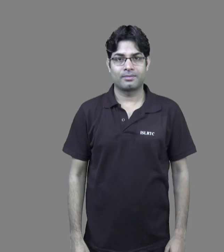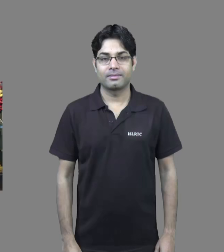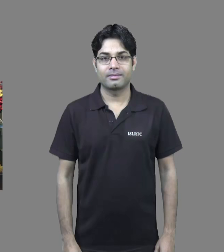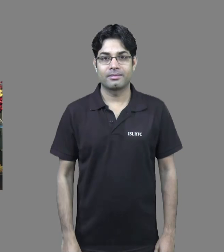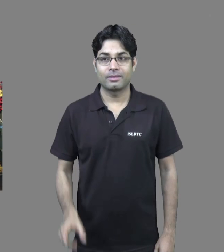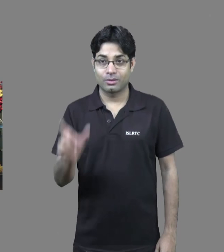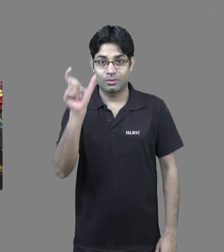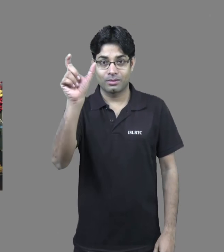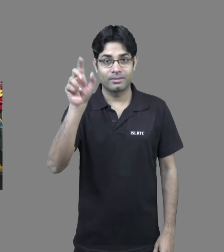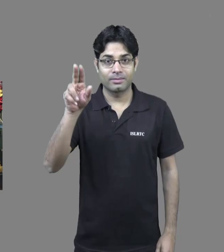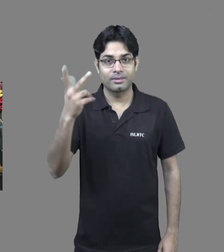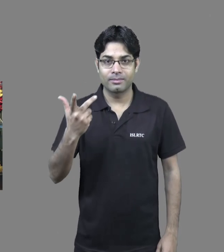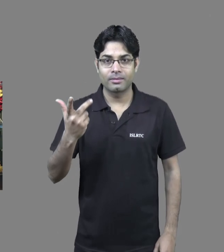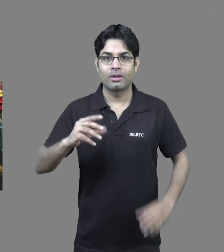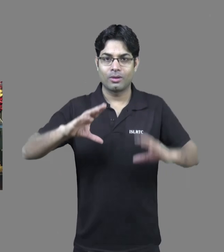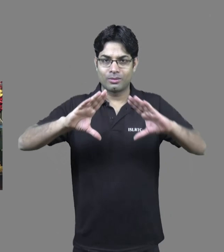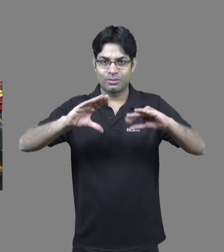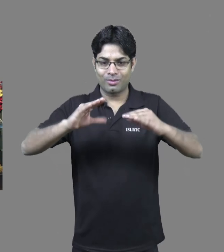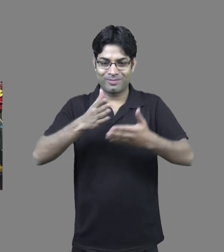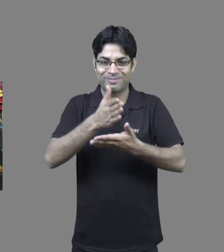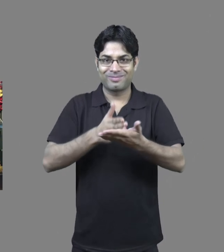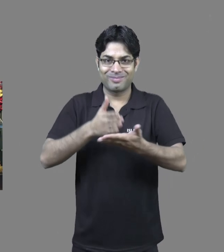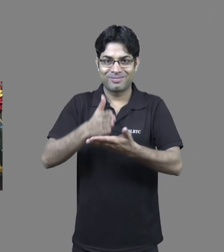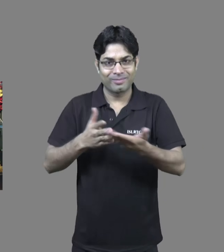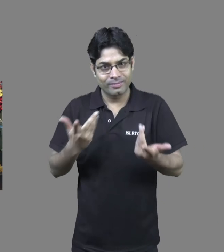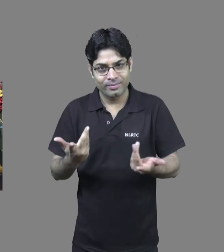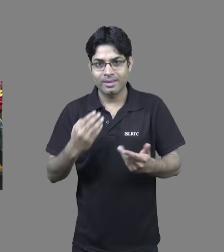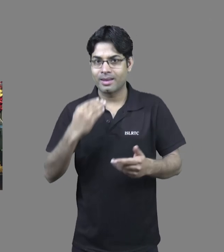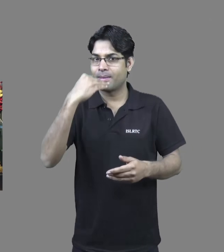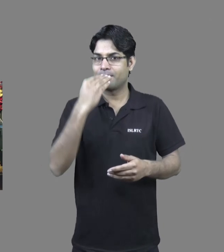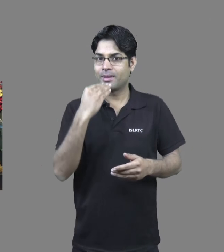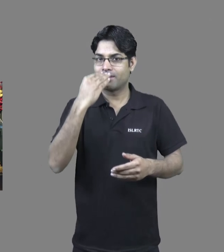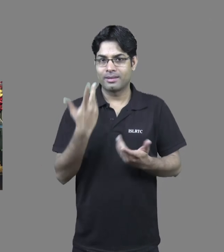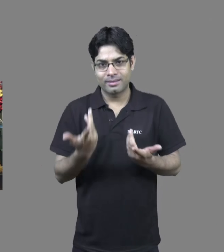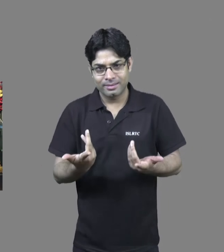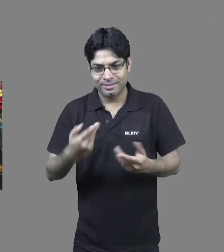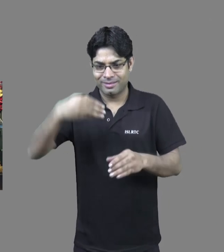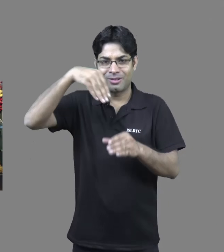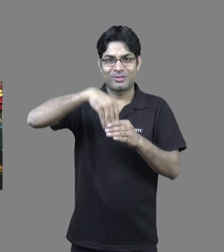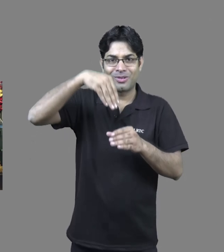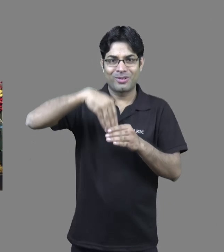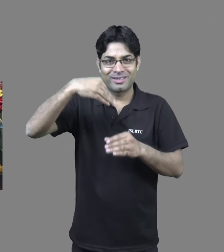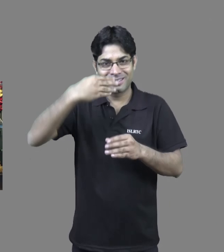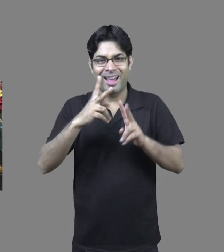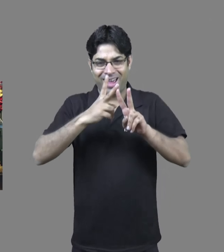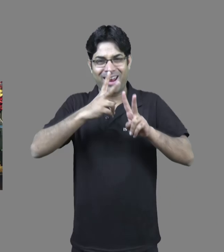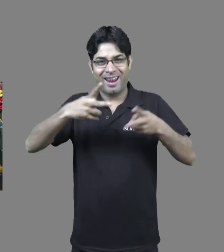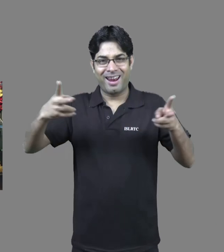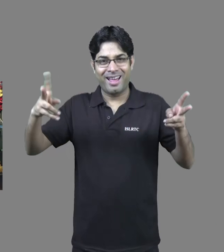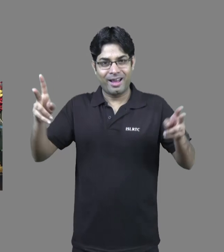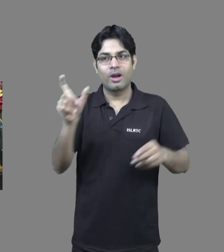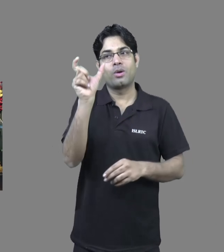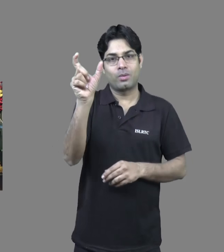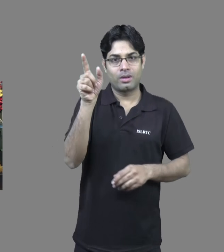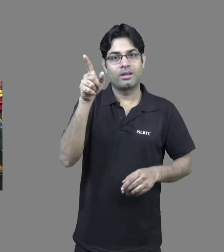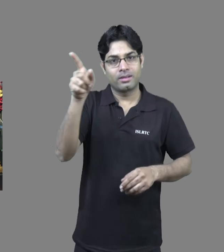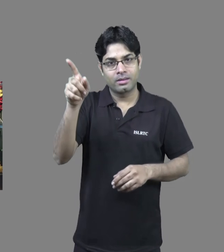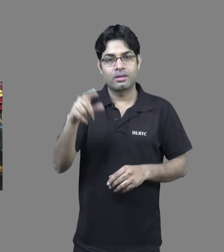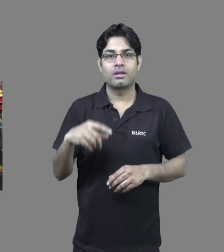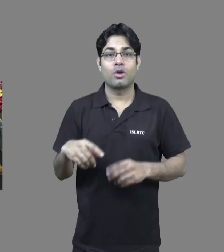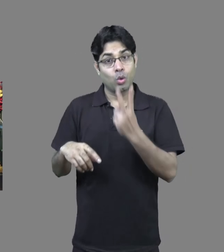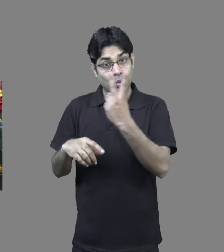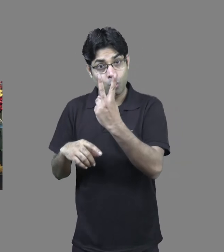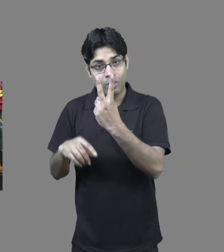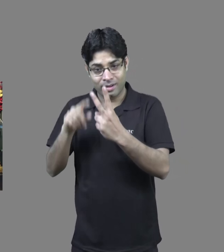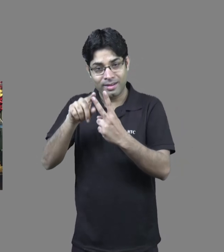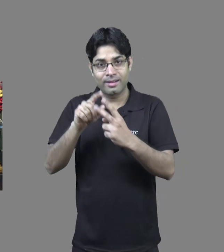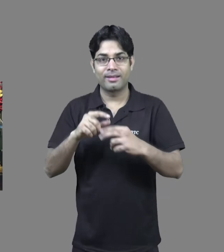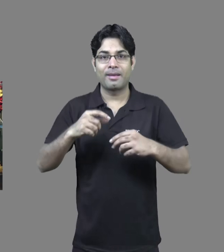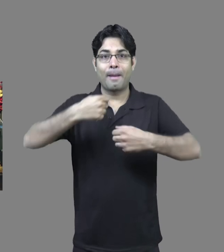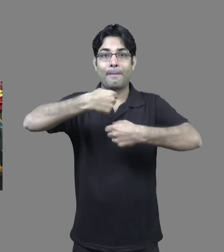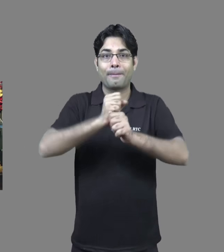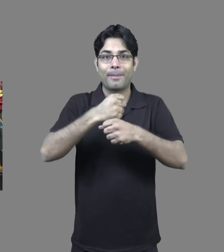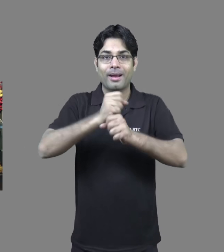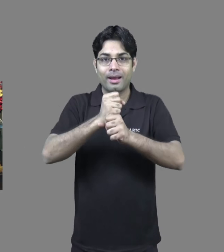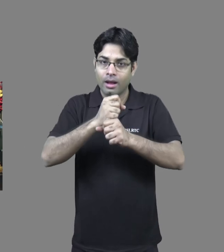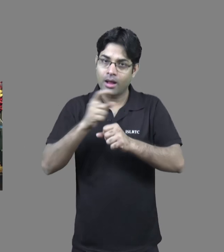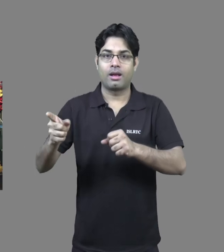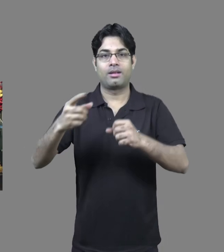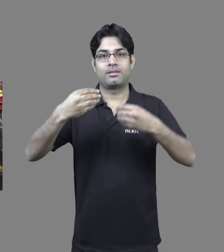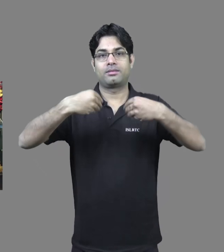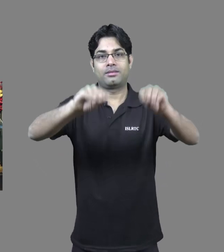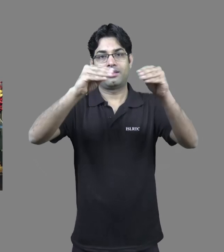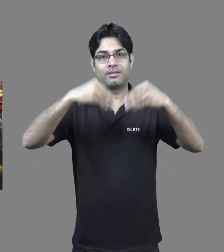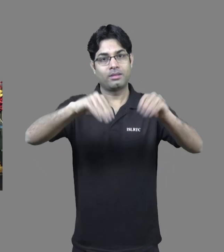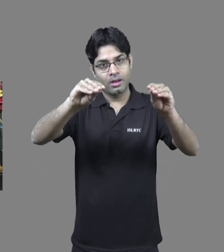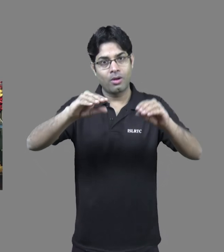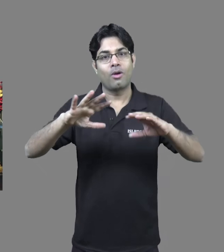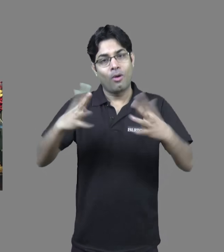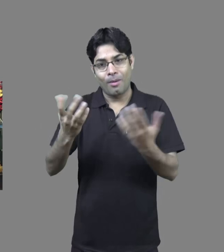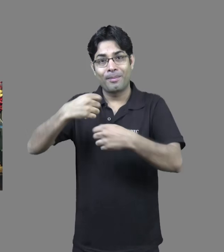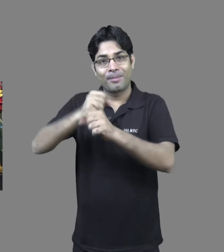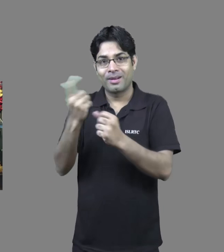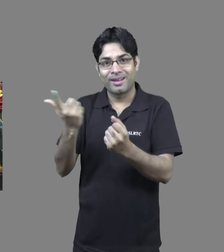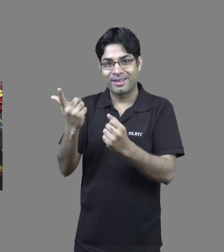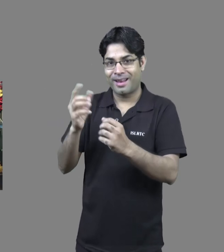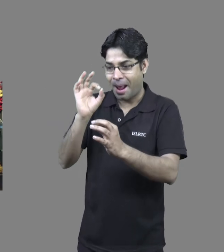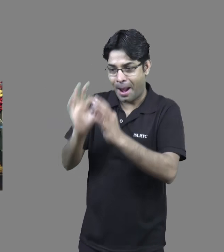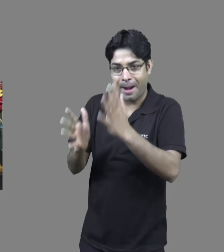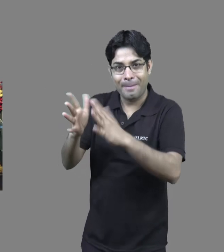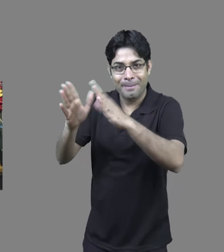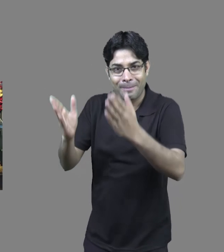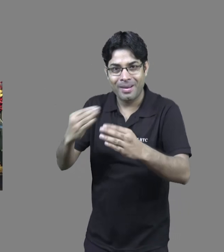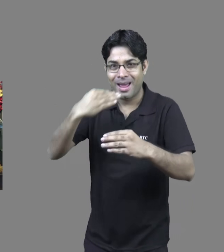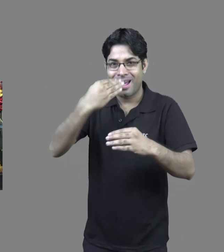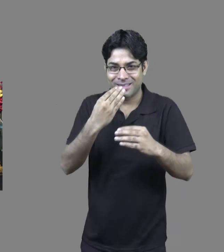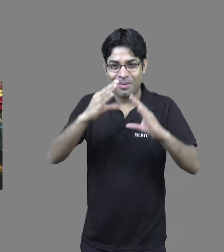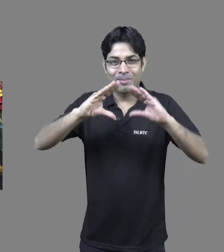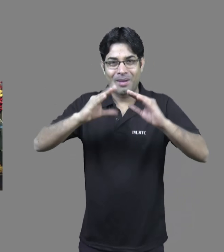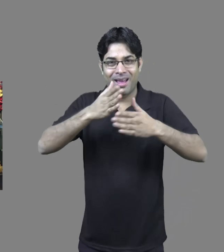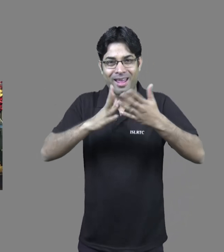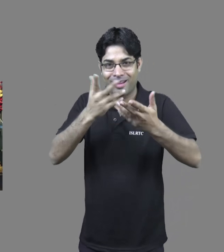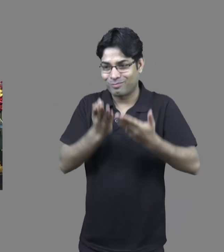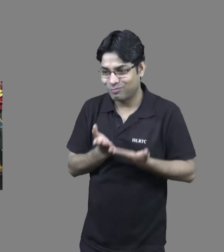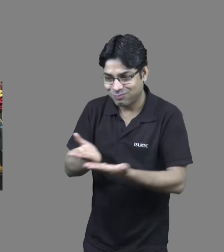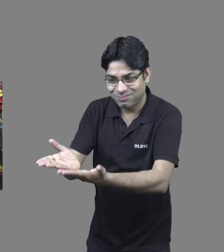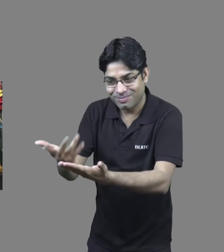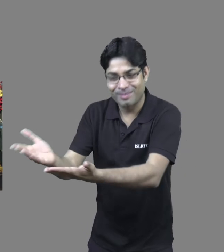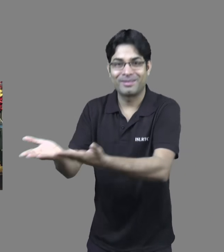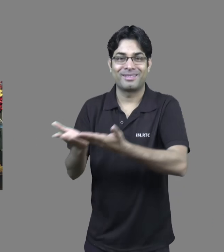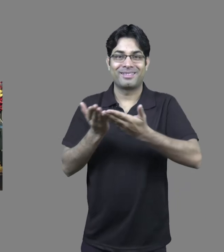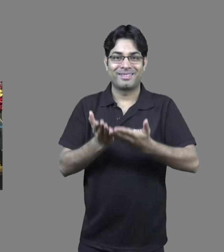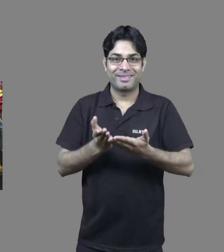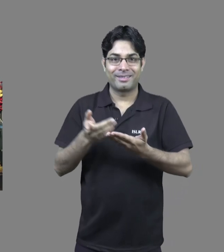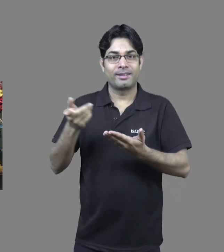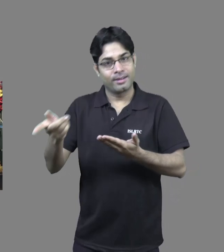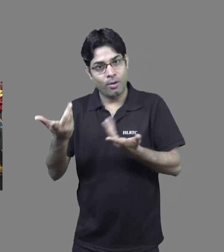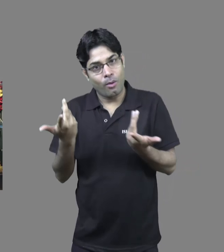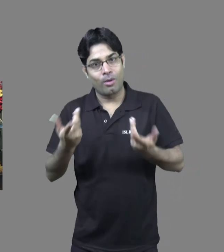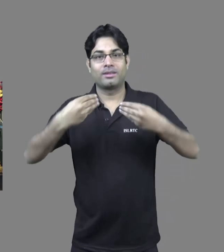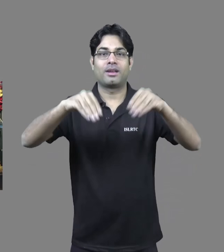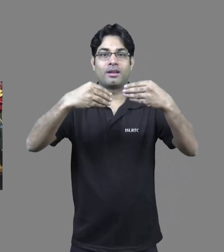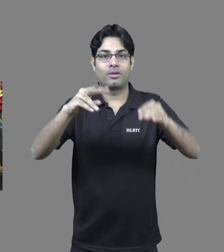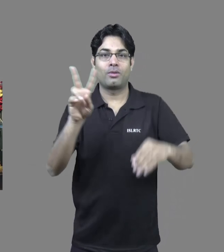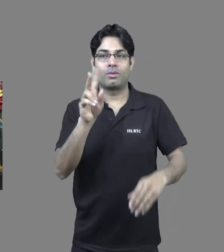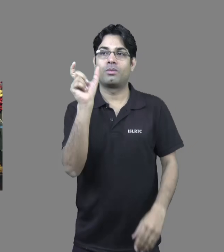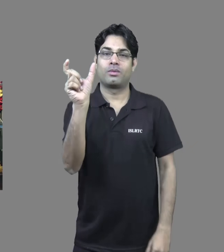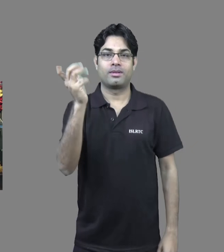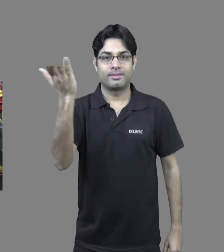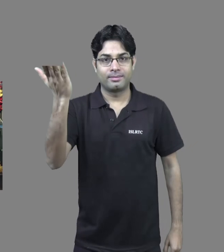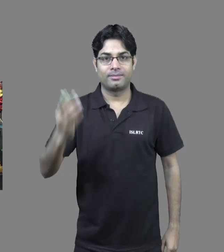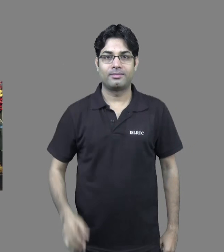Bakery